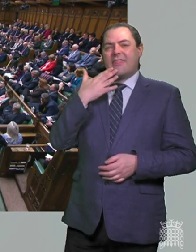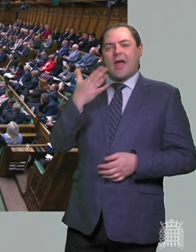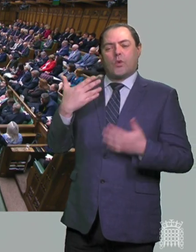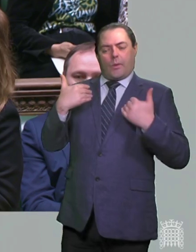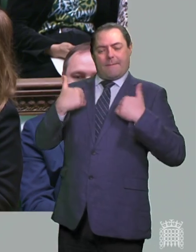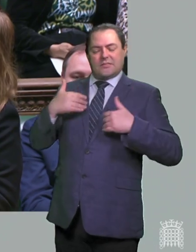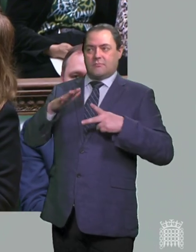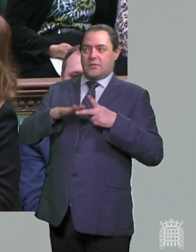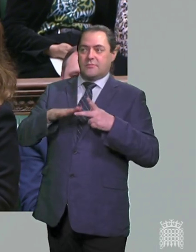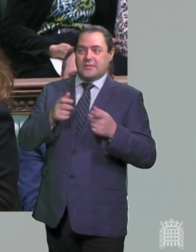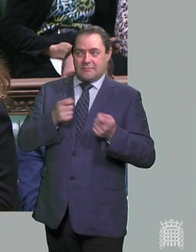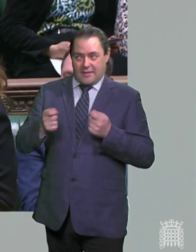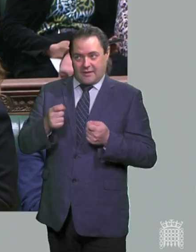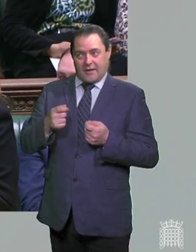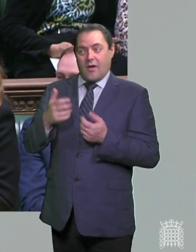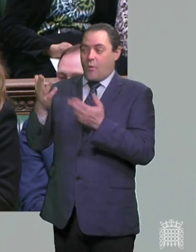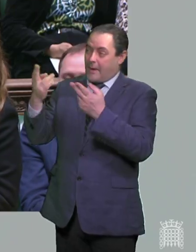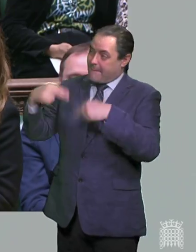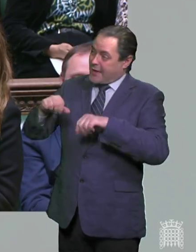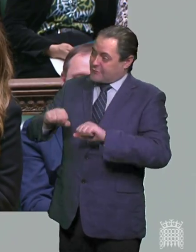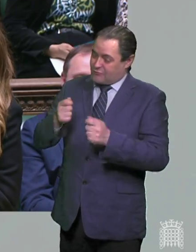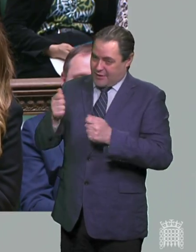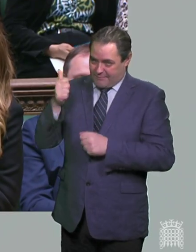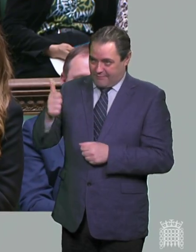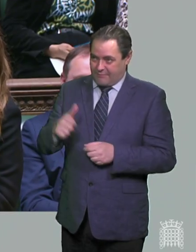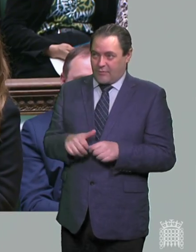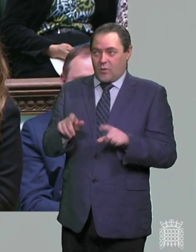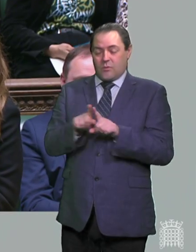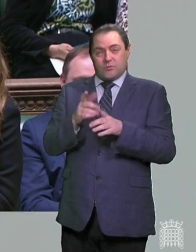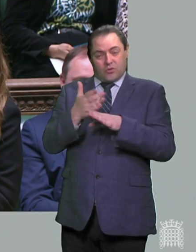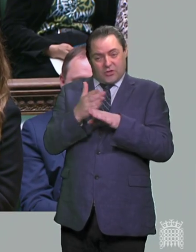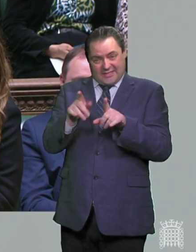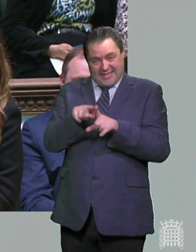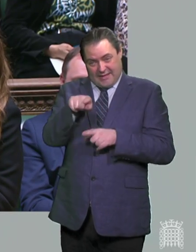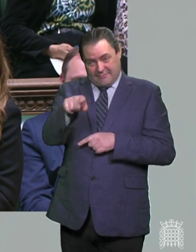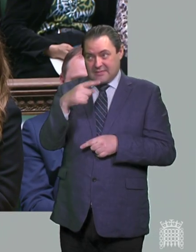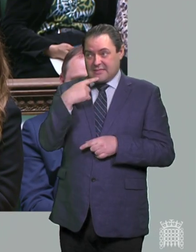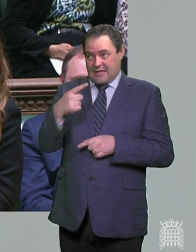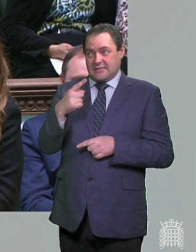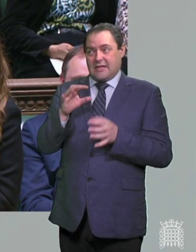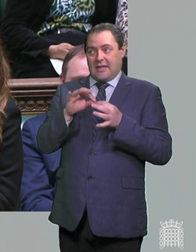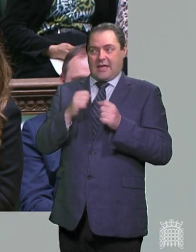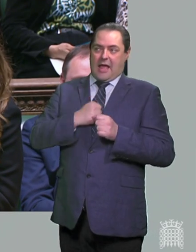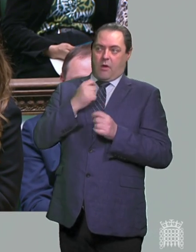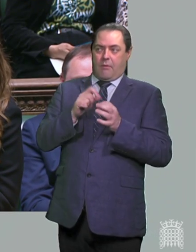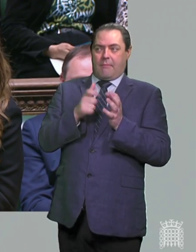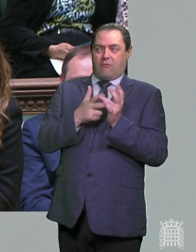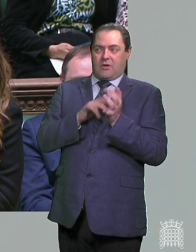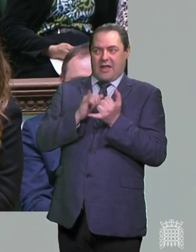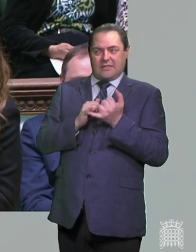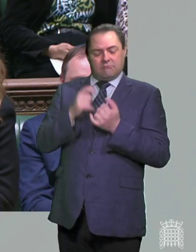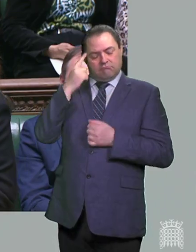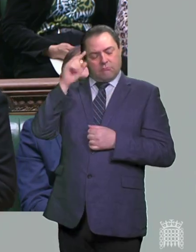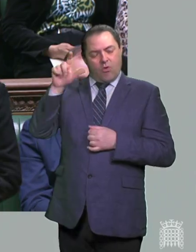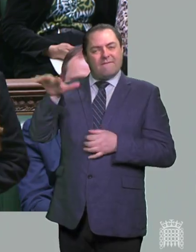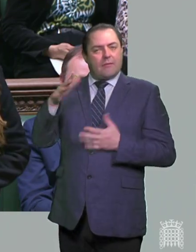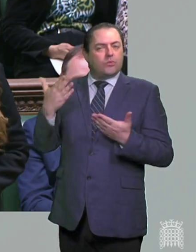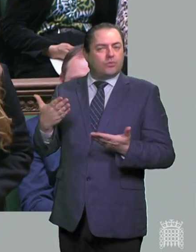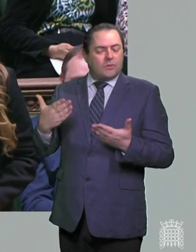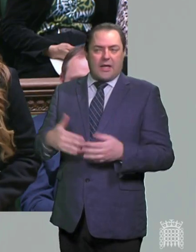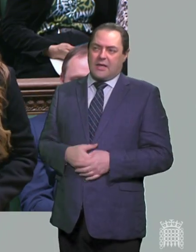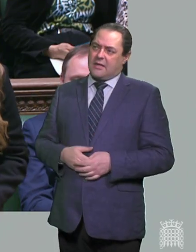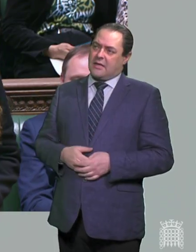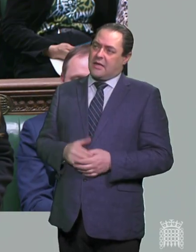Thank you, Madam Deputy Speaker, and welcome back to the Chair. I share the Deputy Prime Minister’s words on our Baroness, and our thoughts are with her family today.